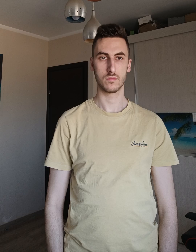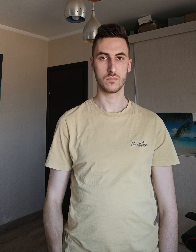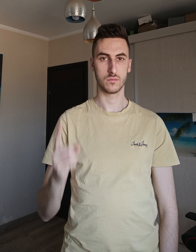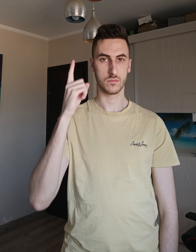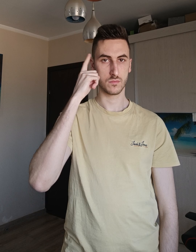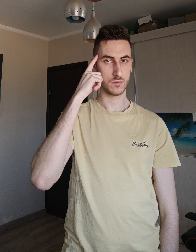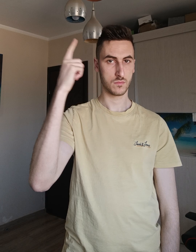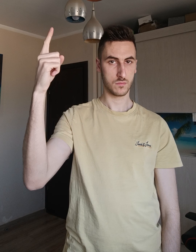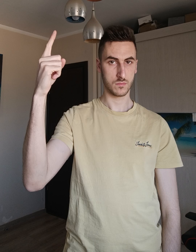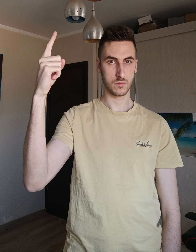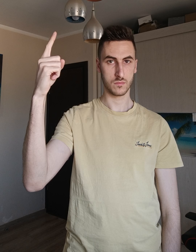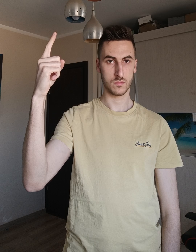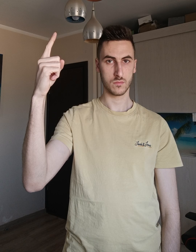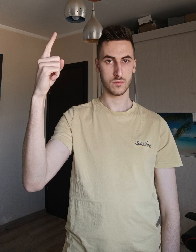לדעת